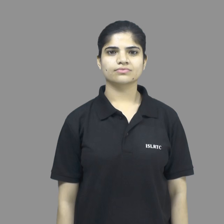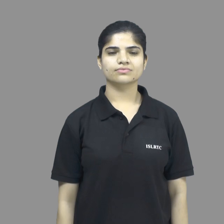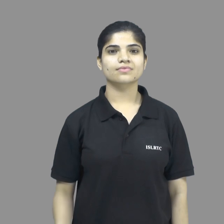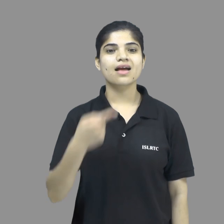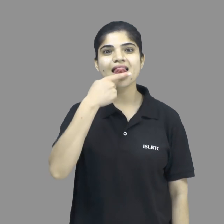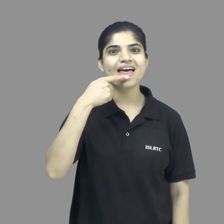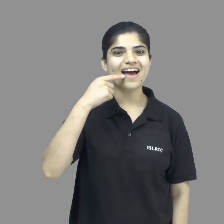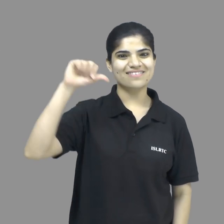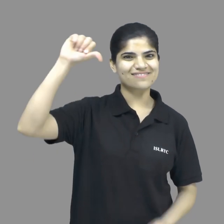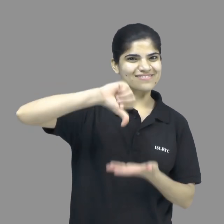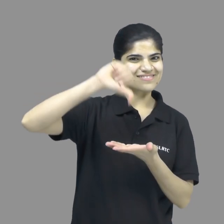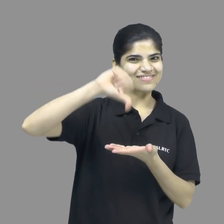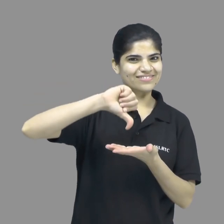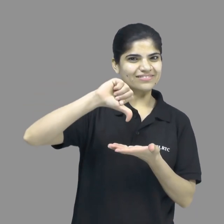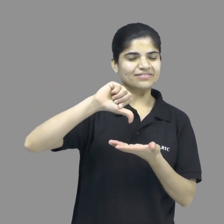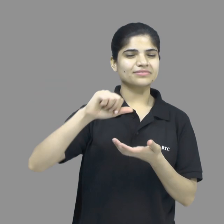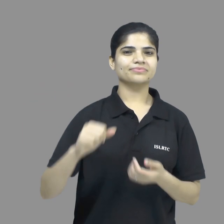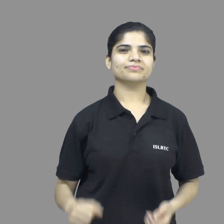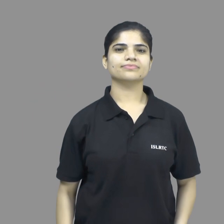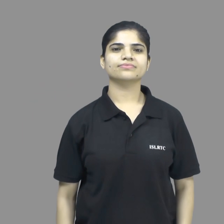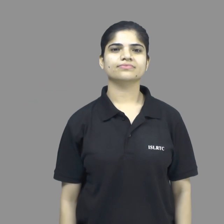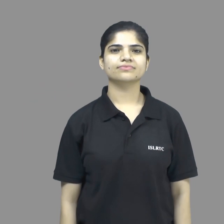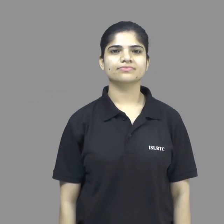Sauce